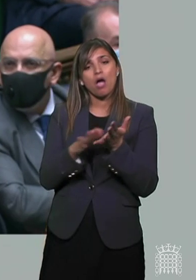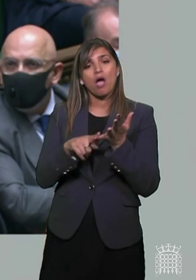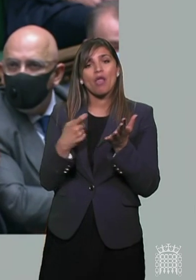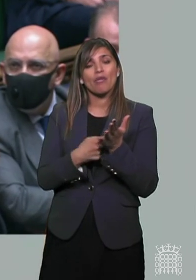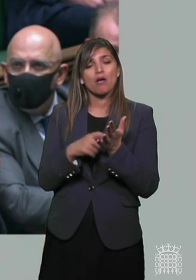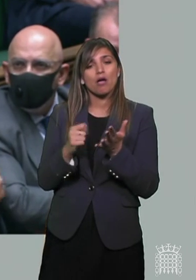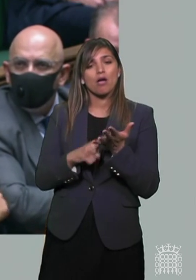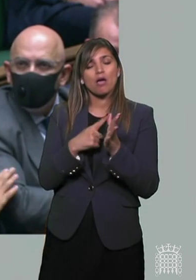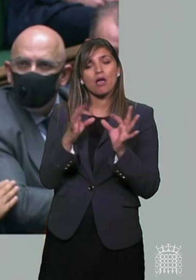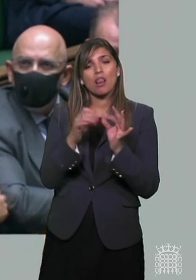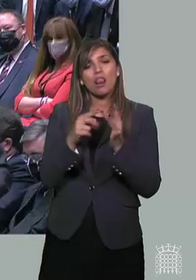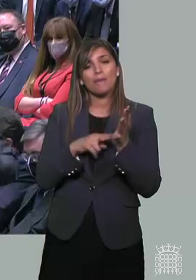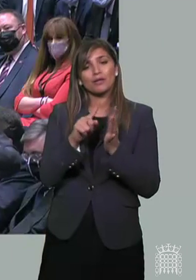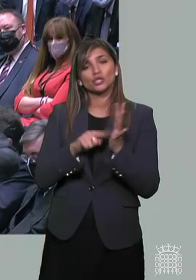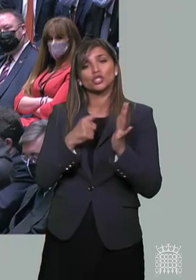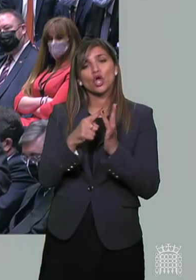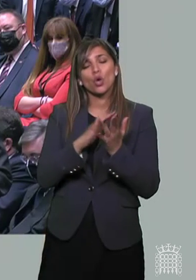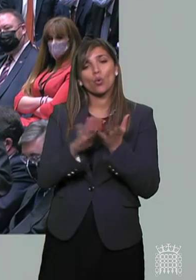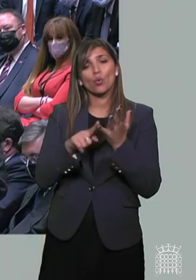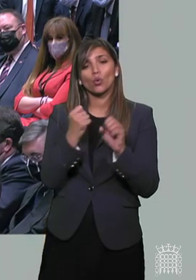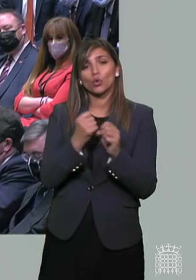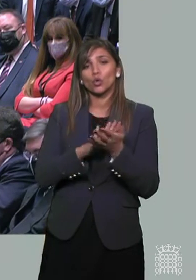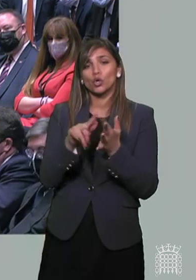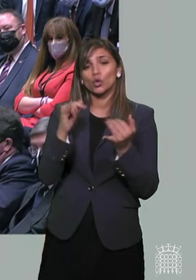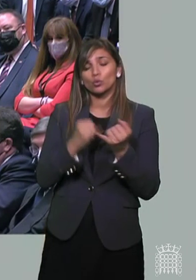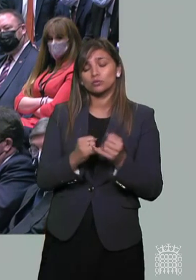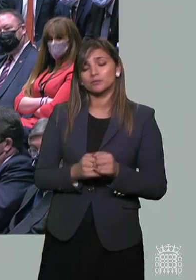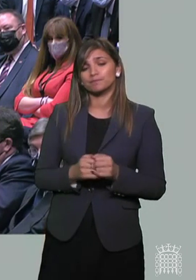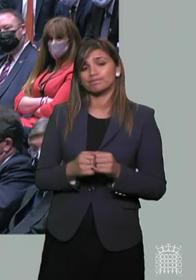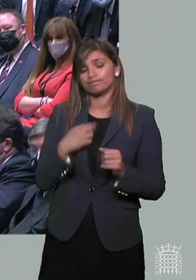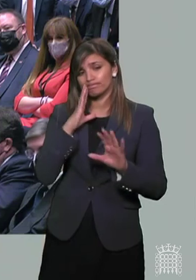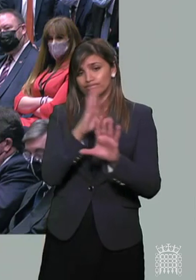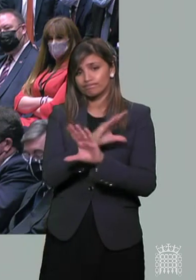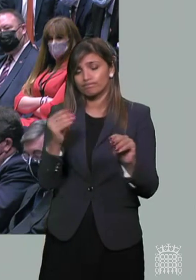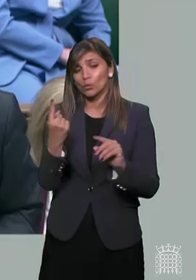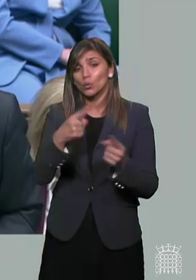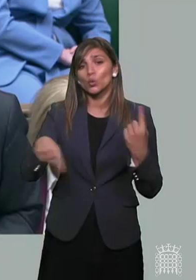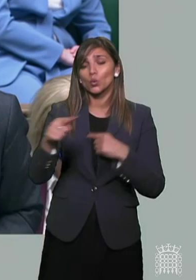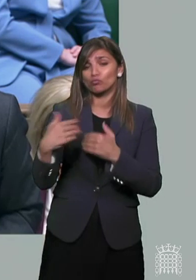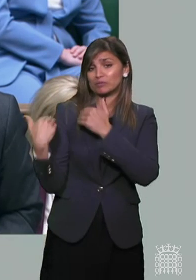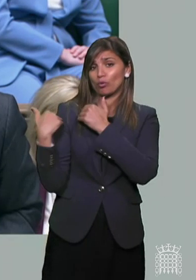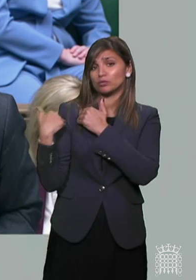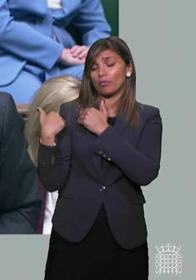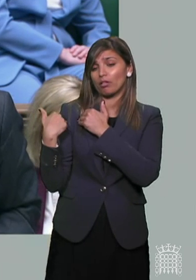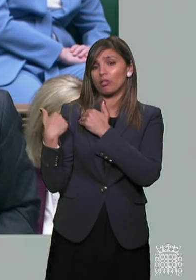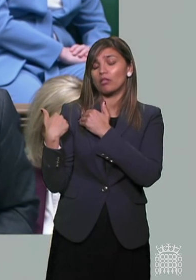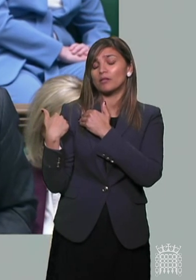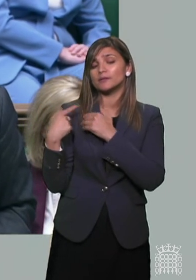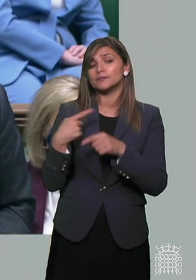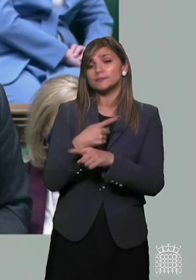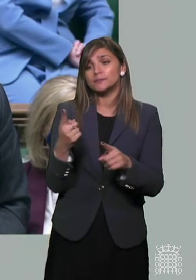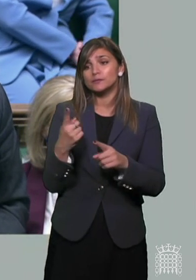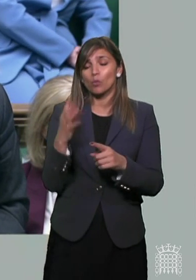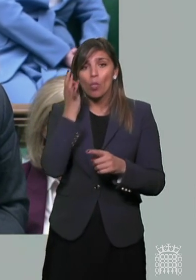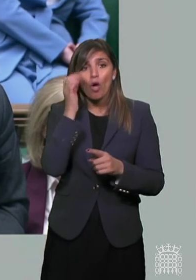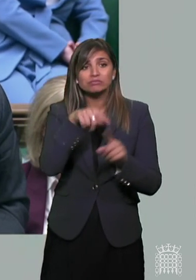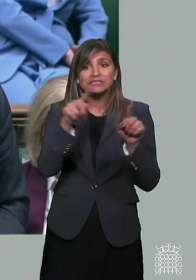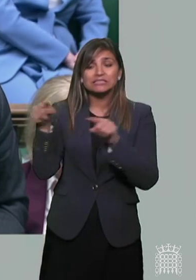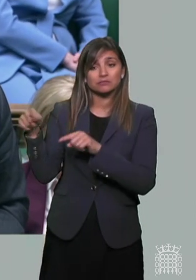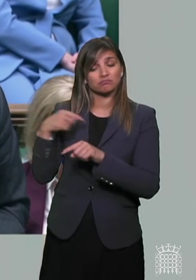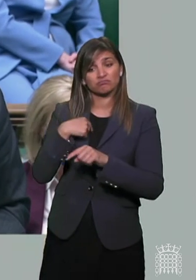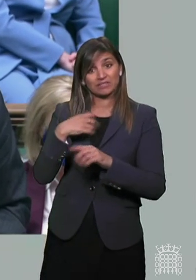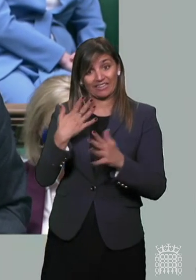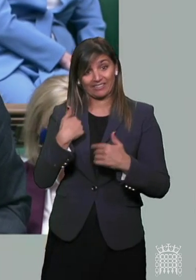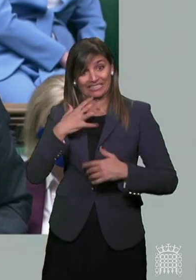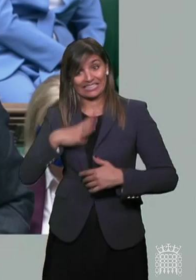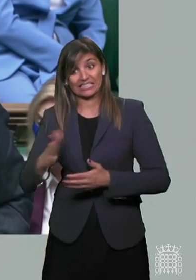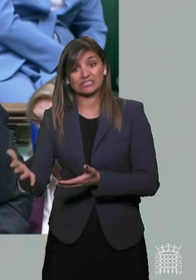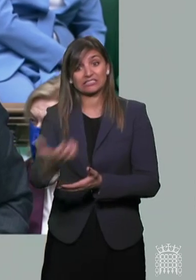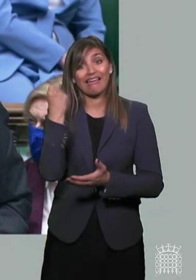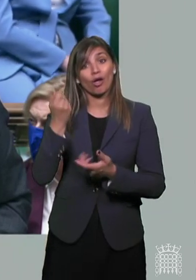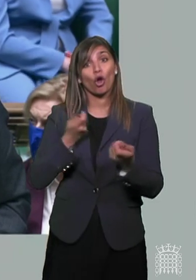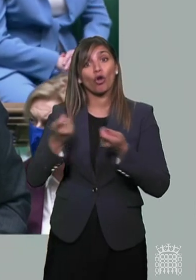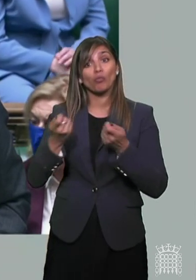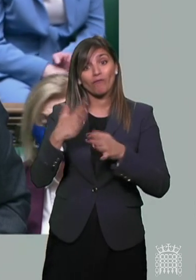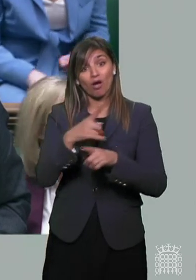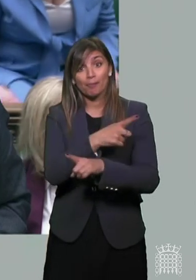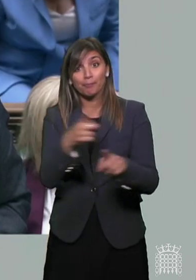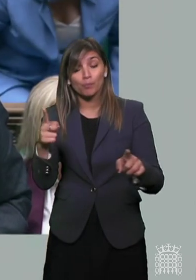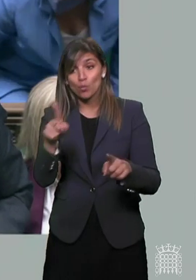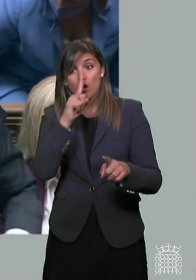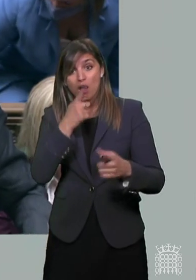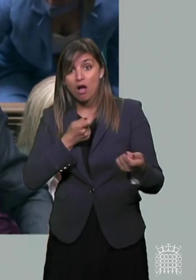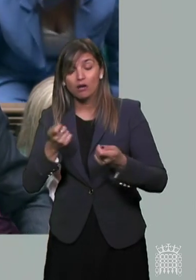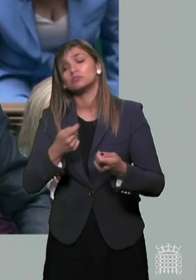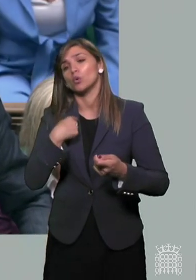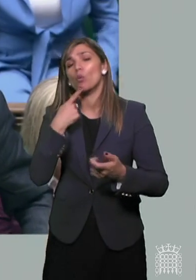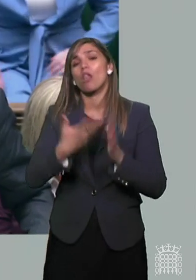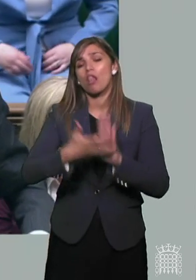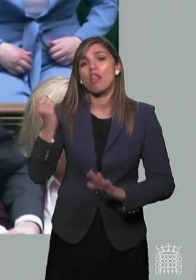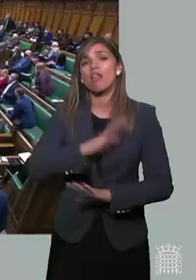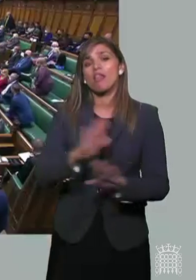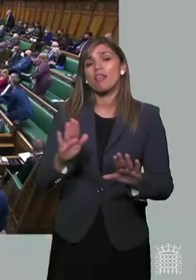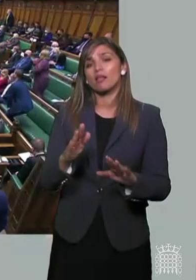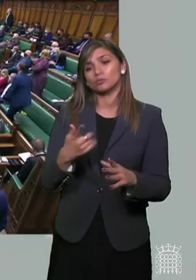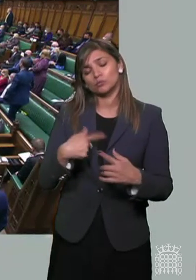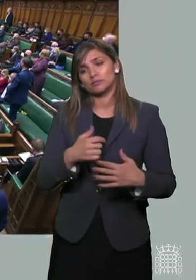I say to those who are responsible in the authorities concerned that we will not hesitate to remove service control if that is what is necessary to drive the improvements we need to see.